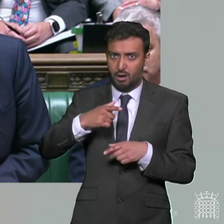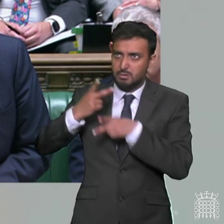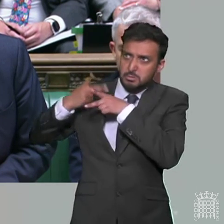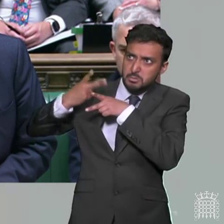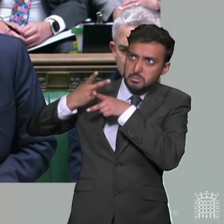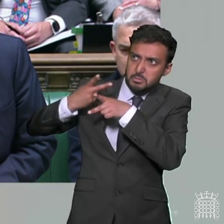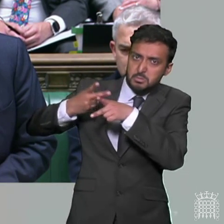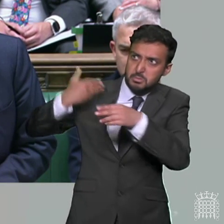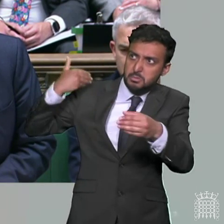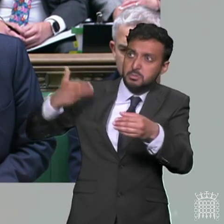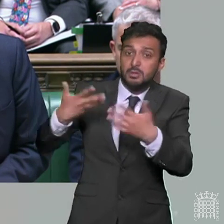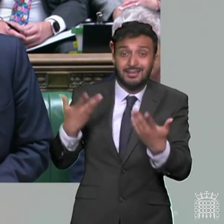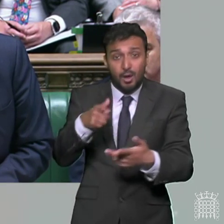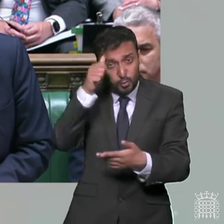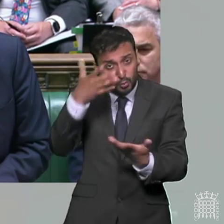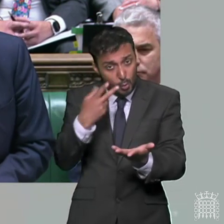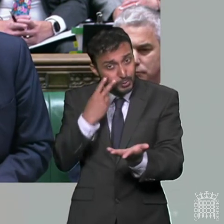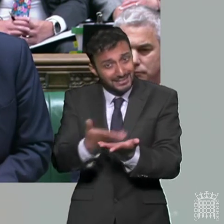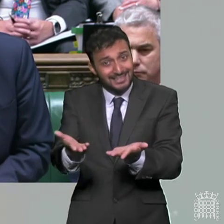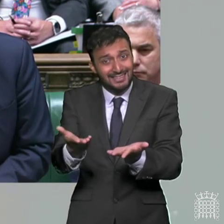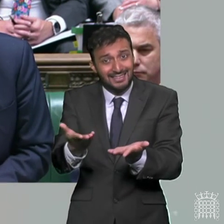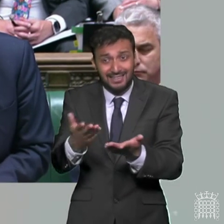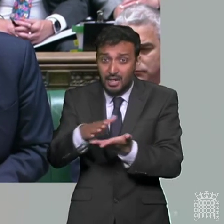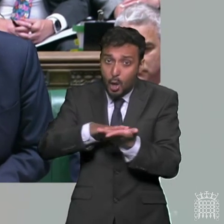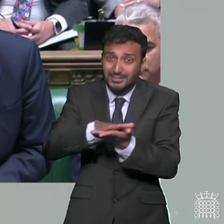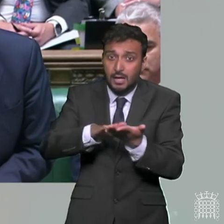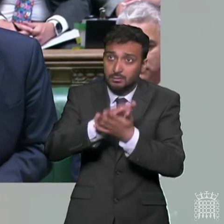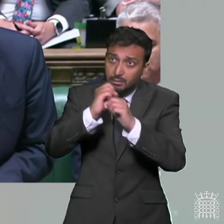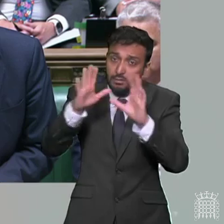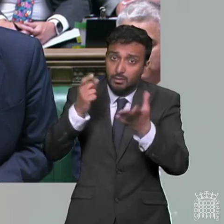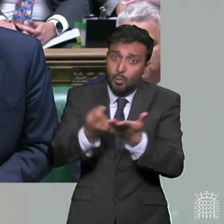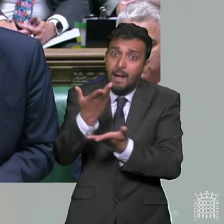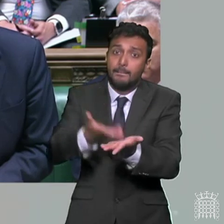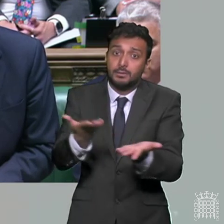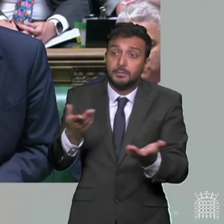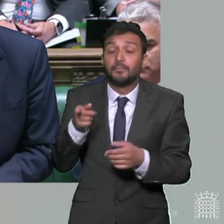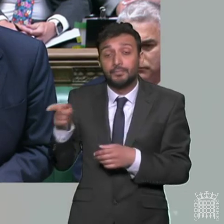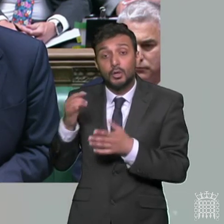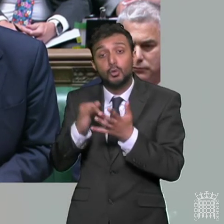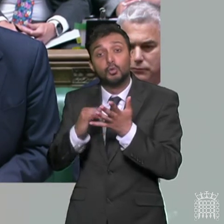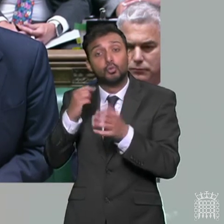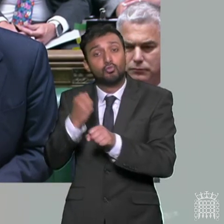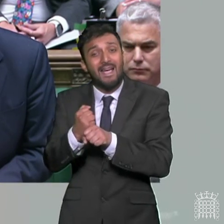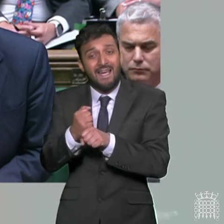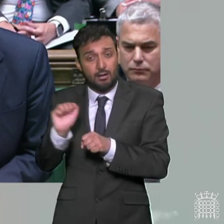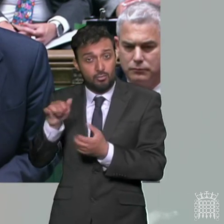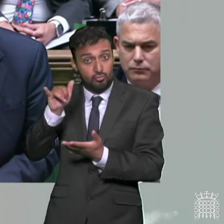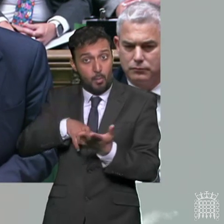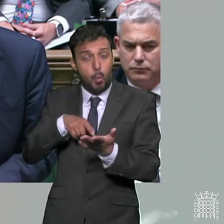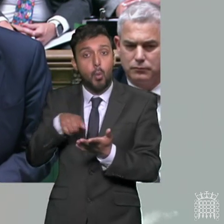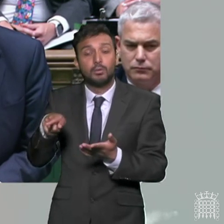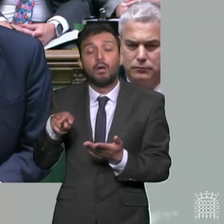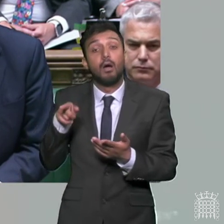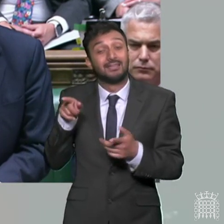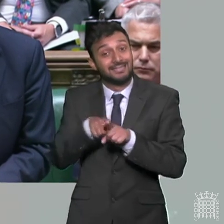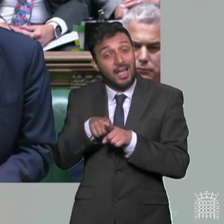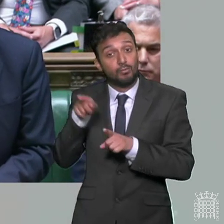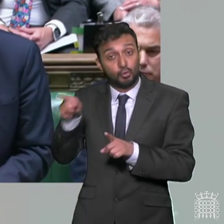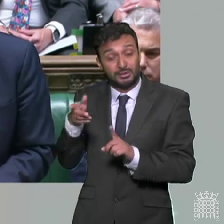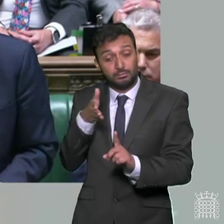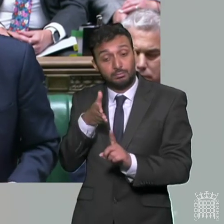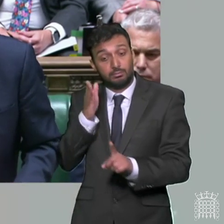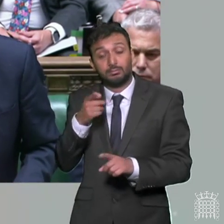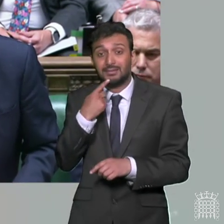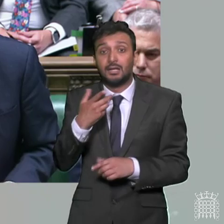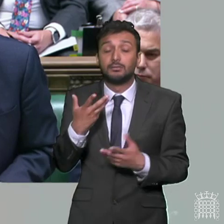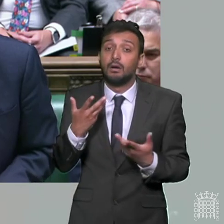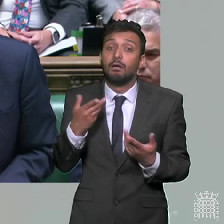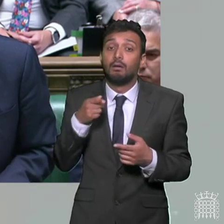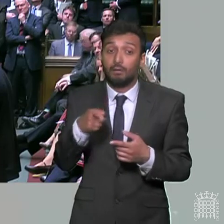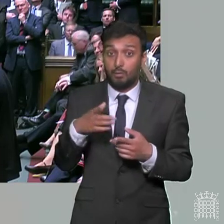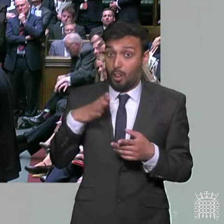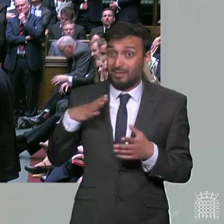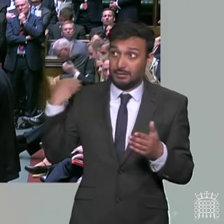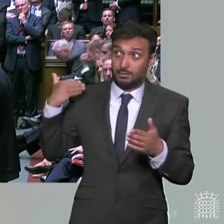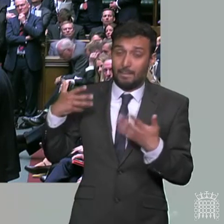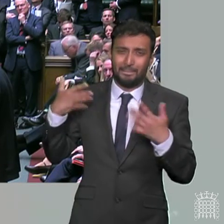In response to her interim report, Sue Gray acknowledges that very significant changes have already been enacted.